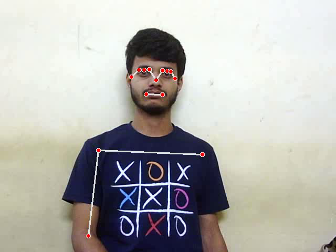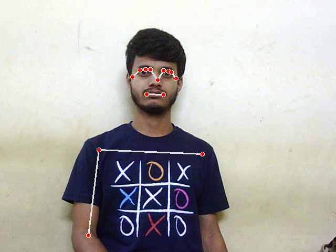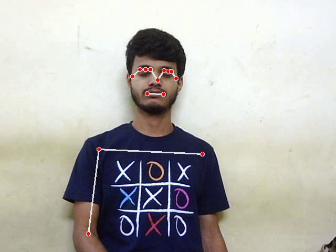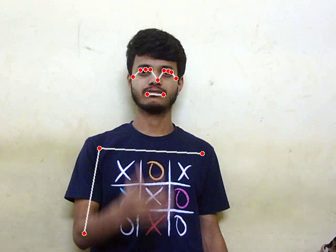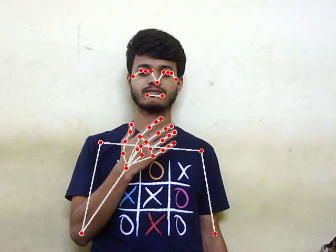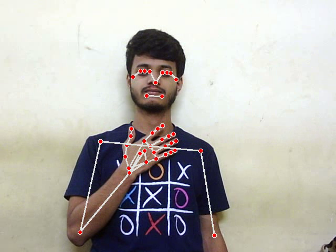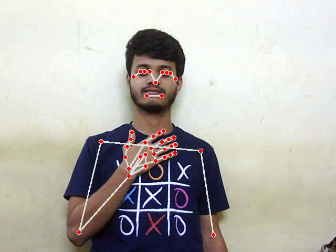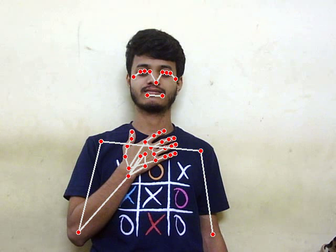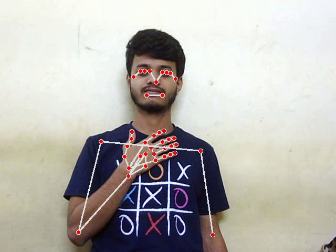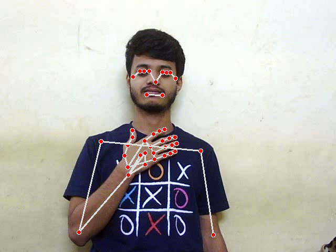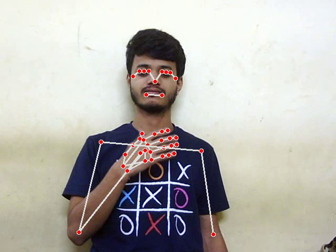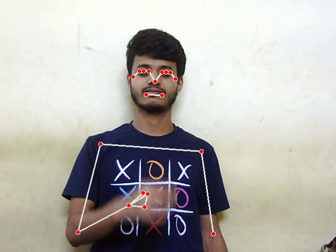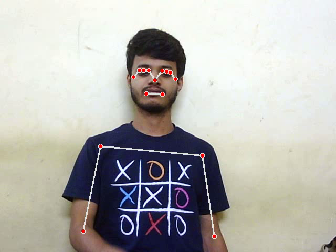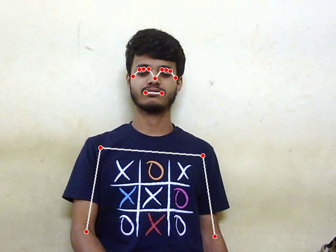my